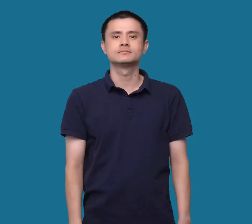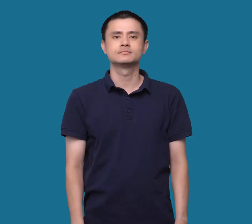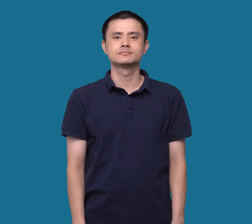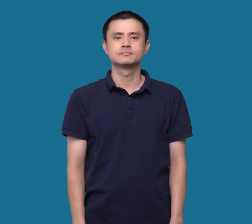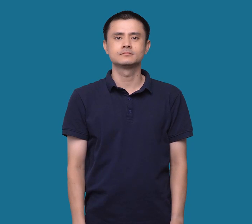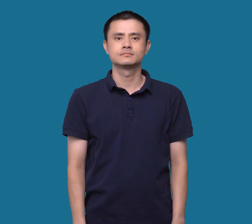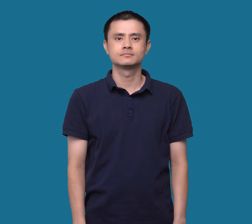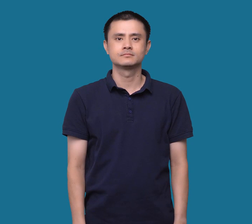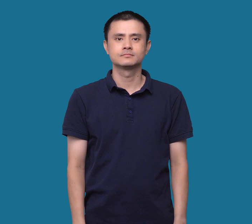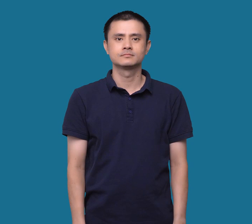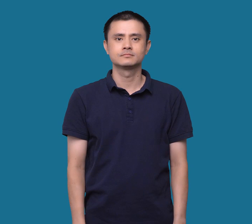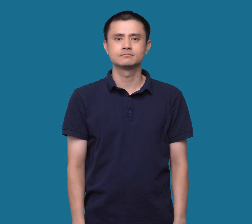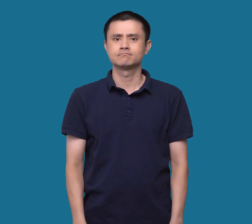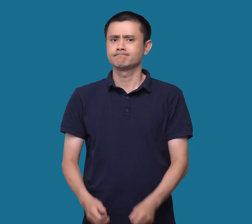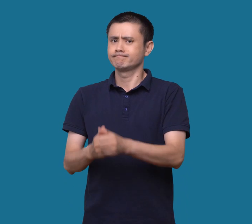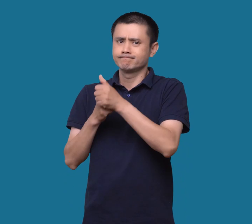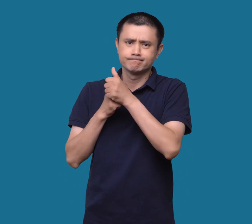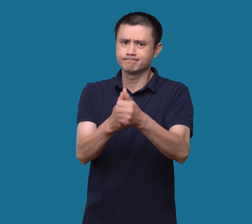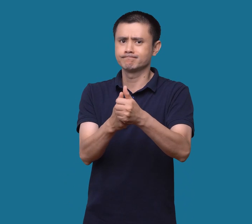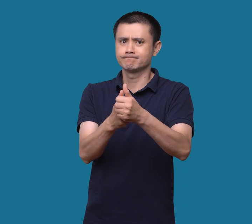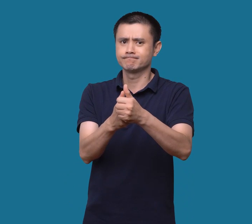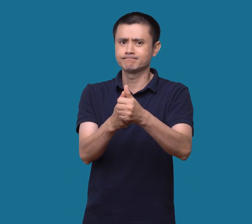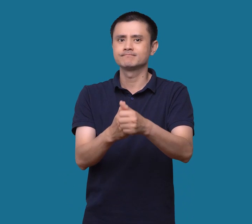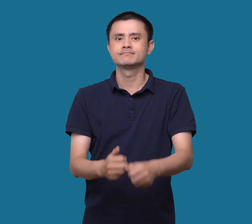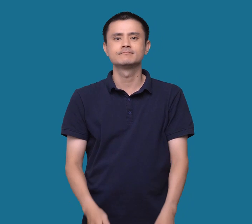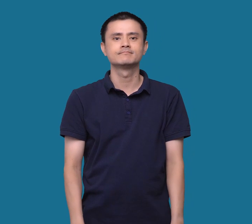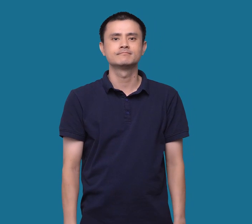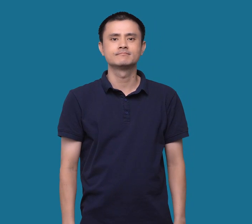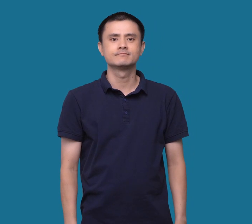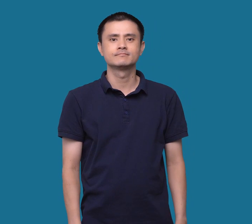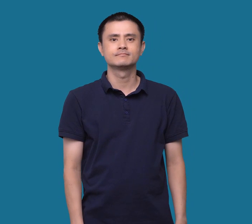tuân thủ